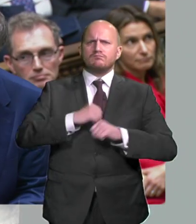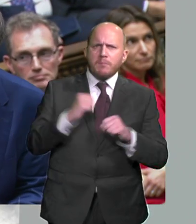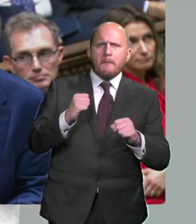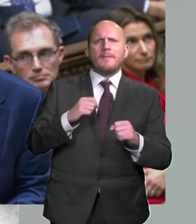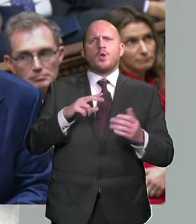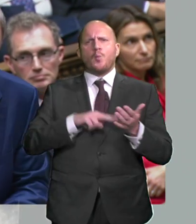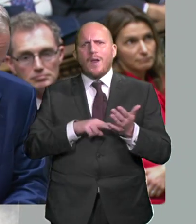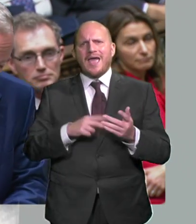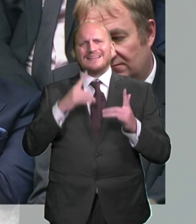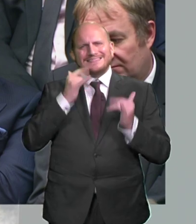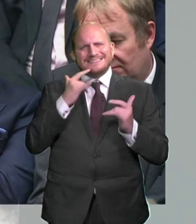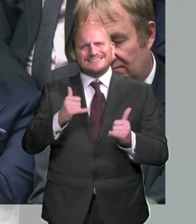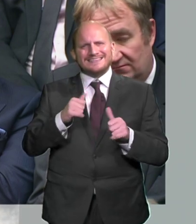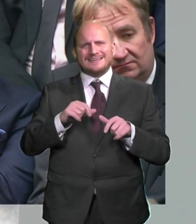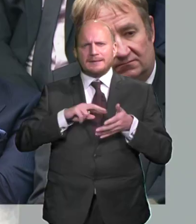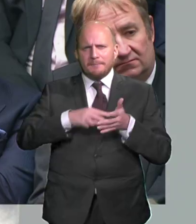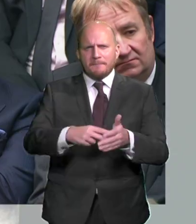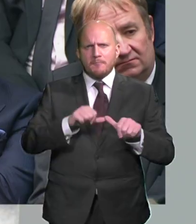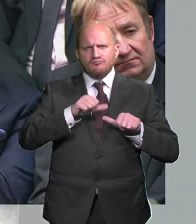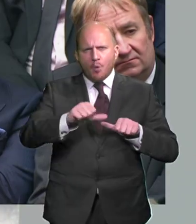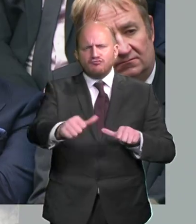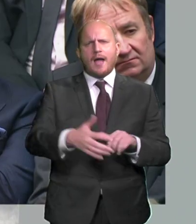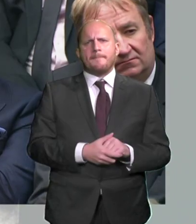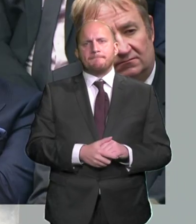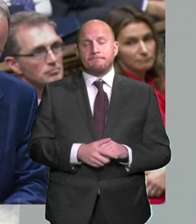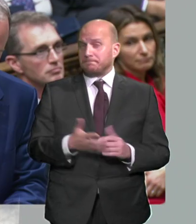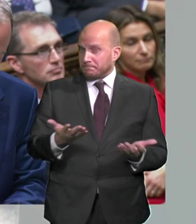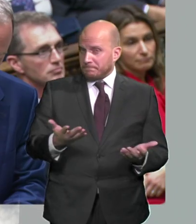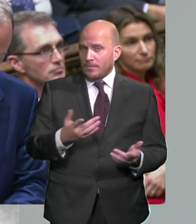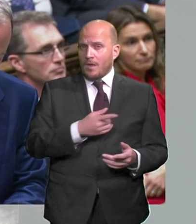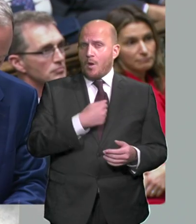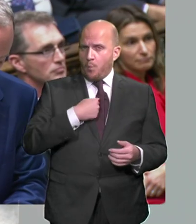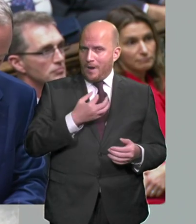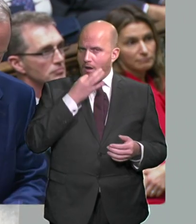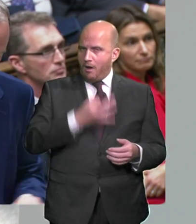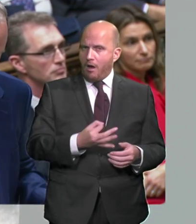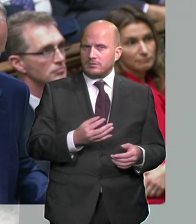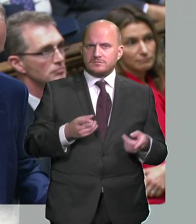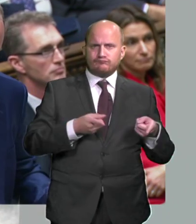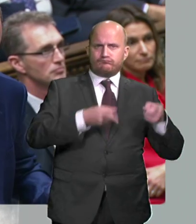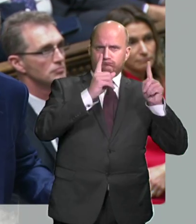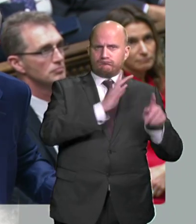I can reassure him that we have asked officials to look again at recognition with medals.